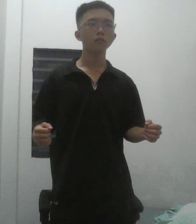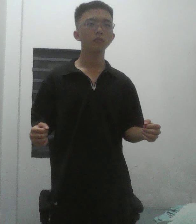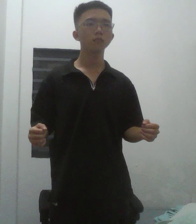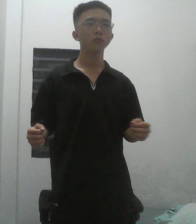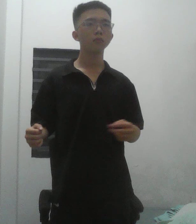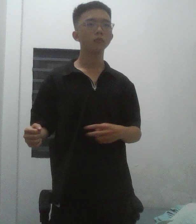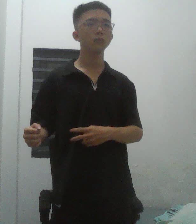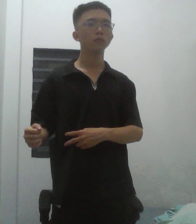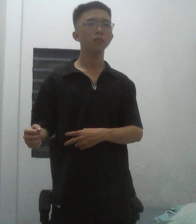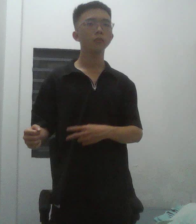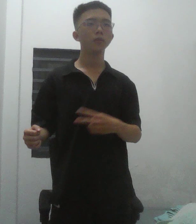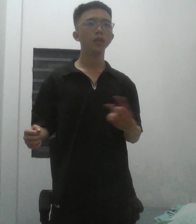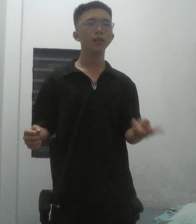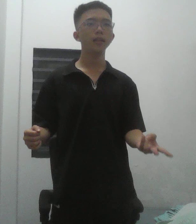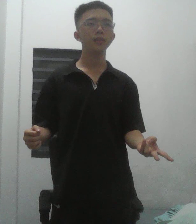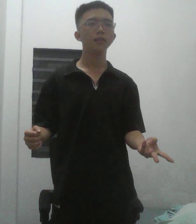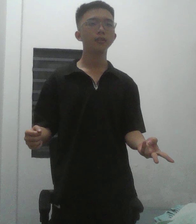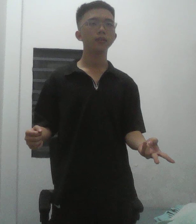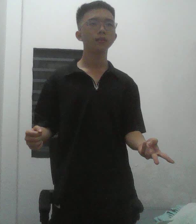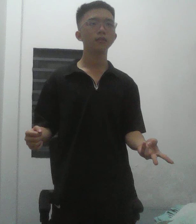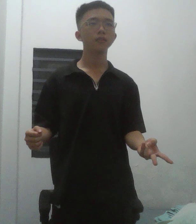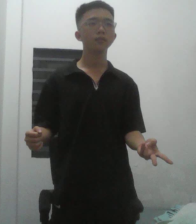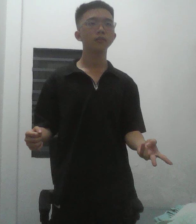it